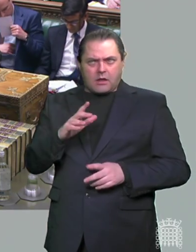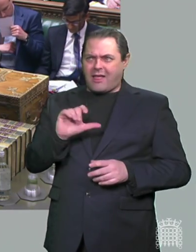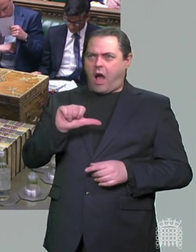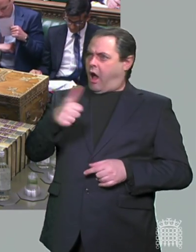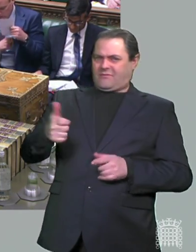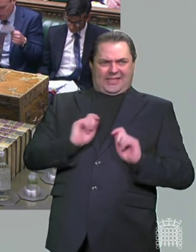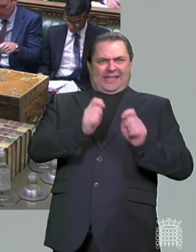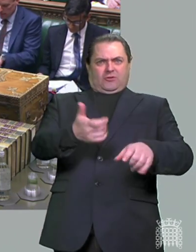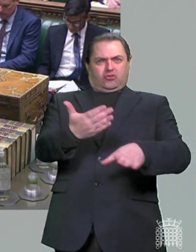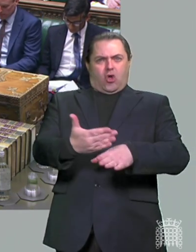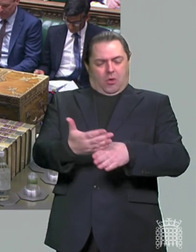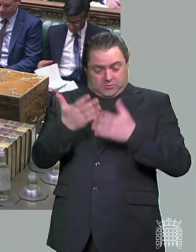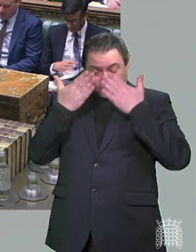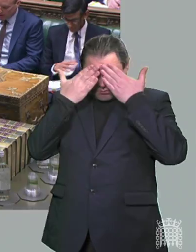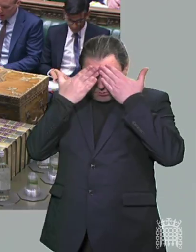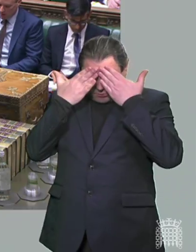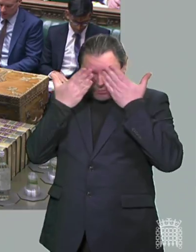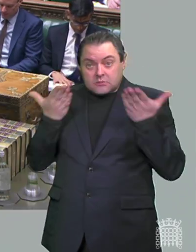The Independent said on 6 July: